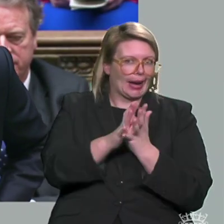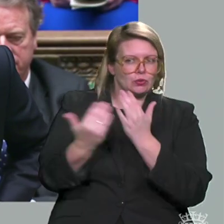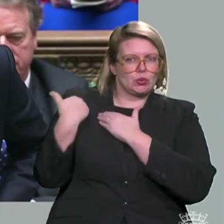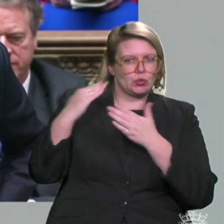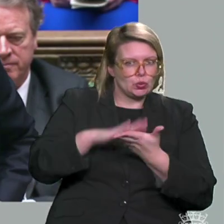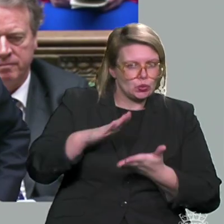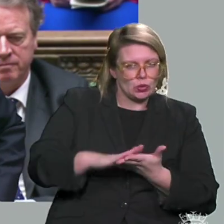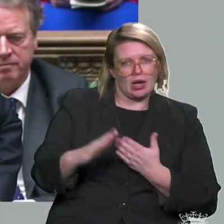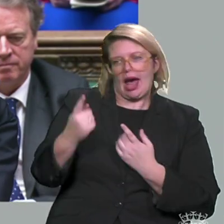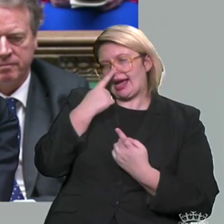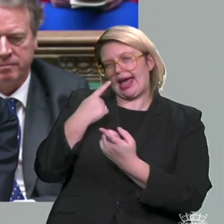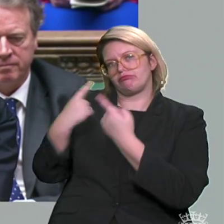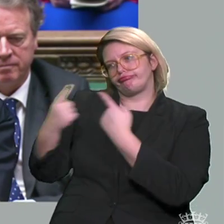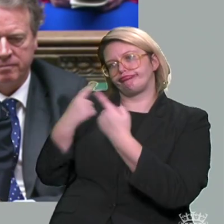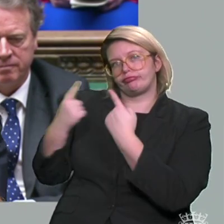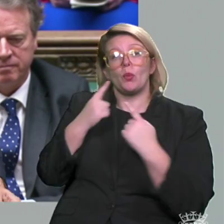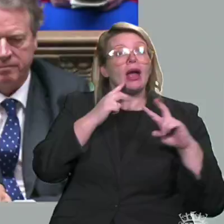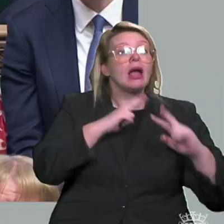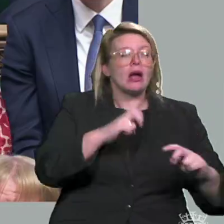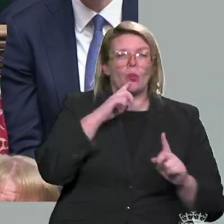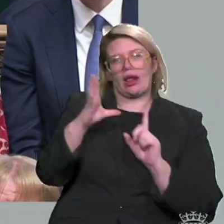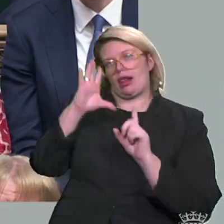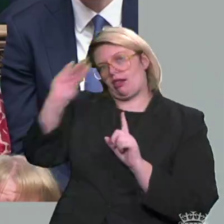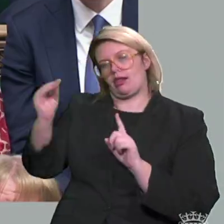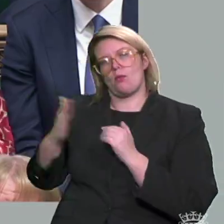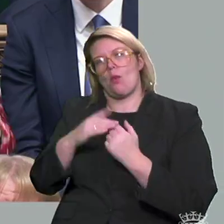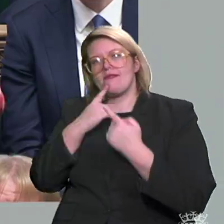I will be happy to write to the honourable Lady when we know more about the situation.